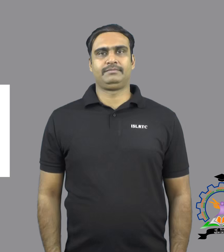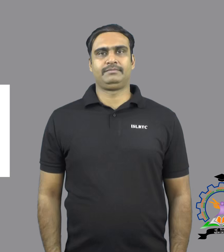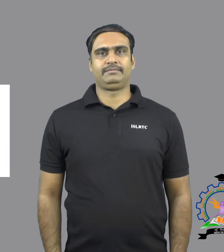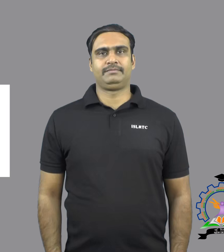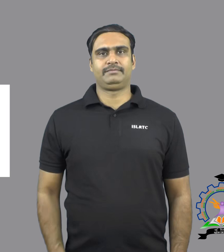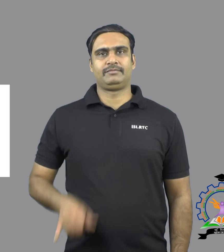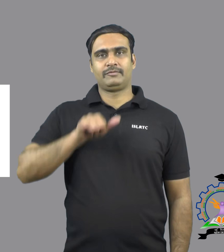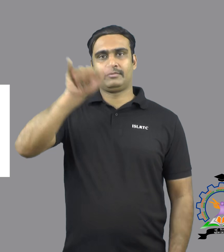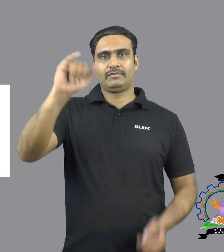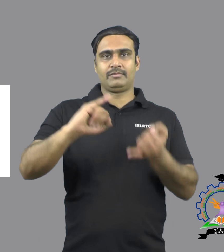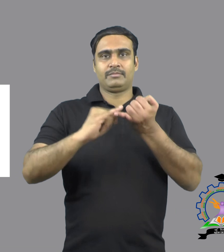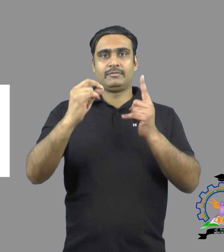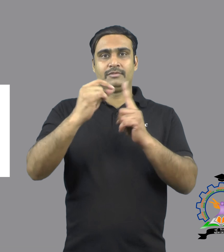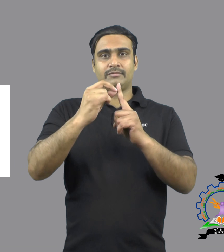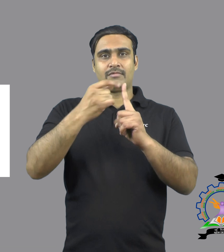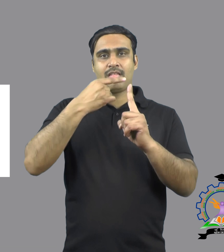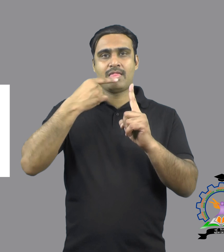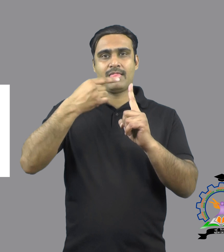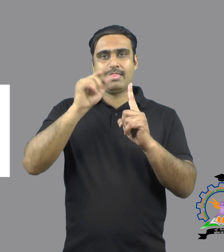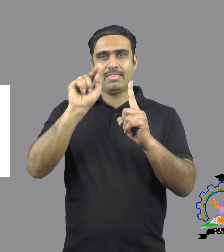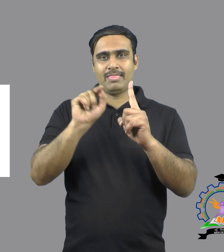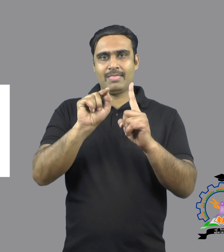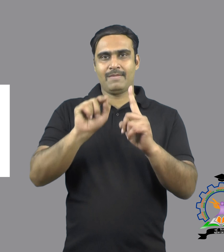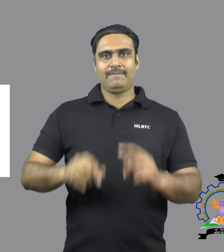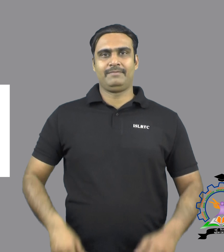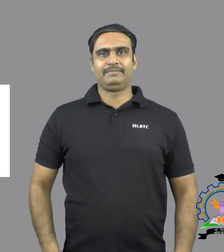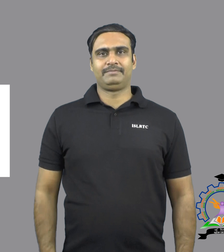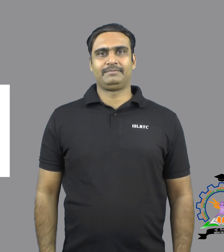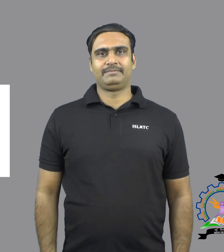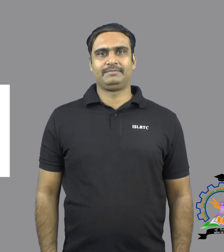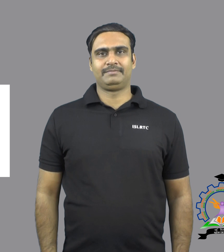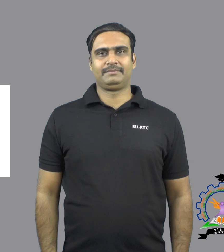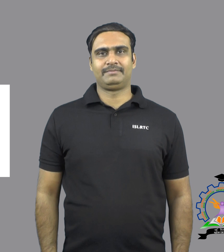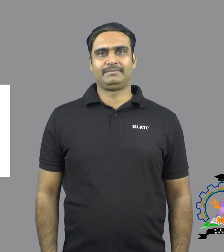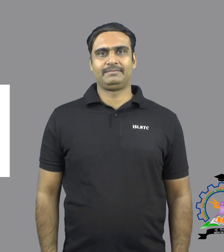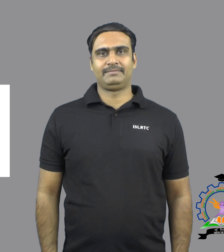Spice Jet